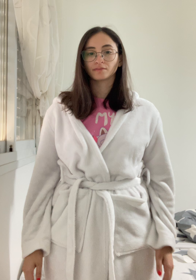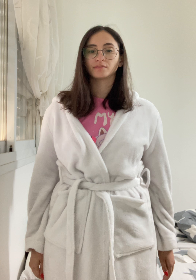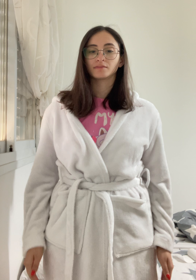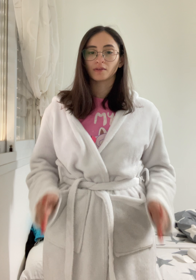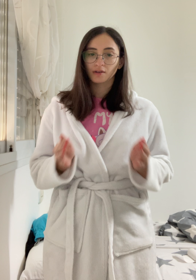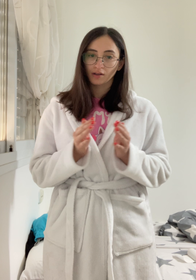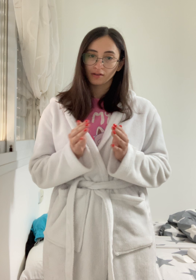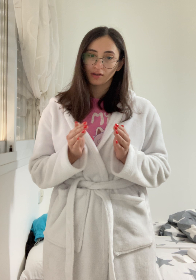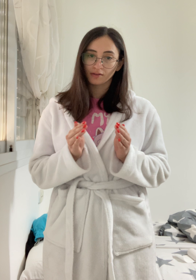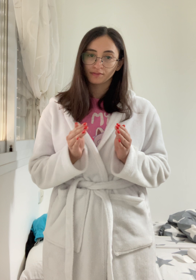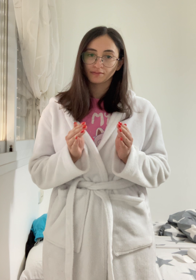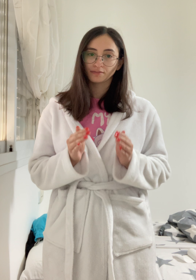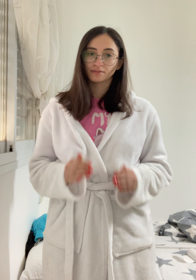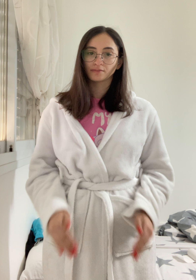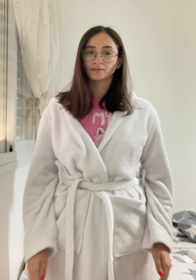קטן